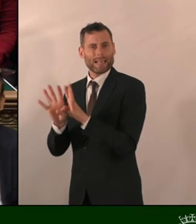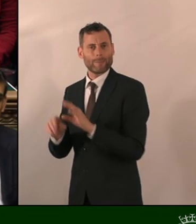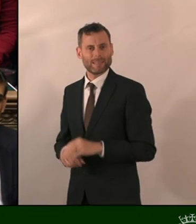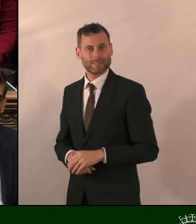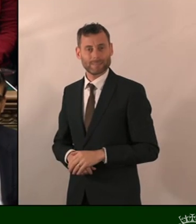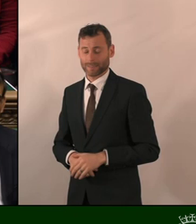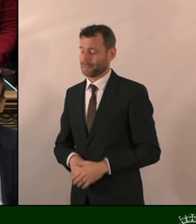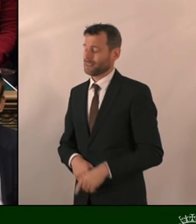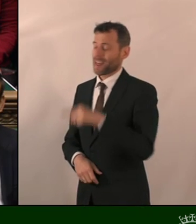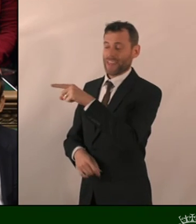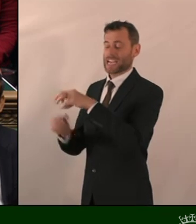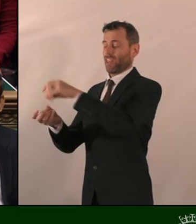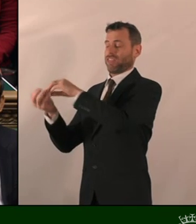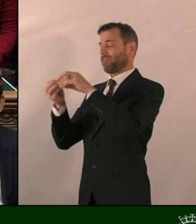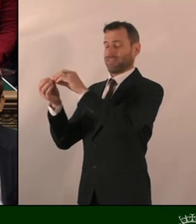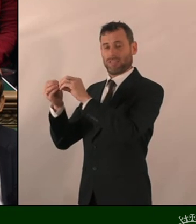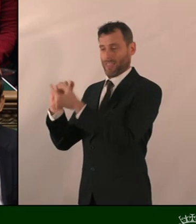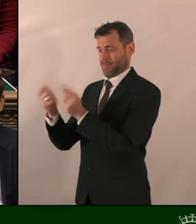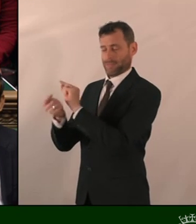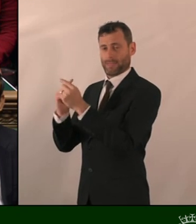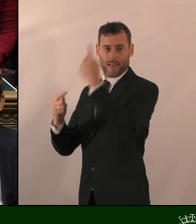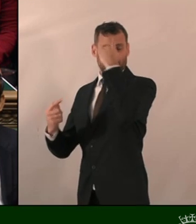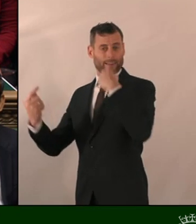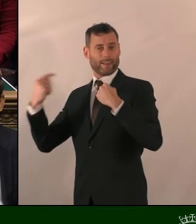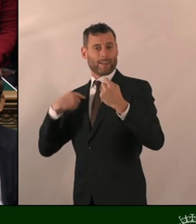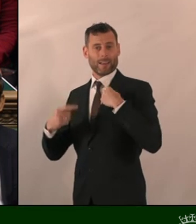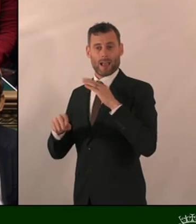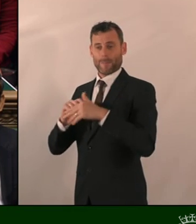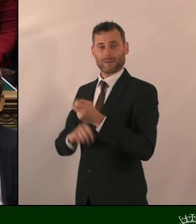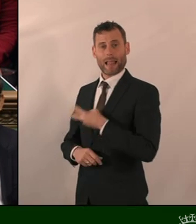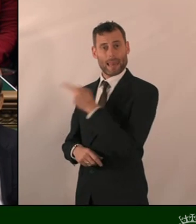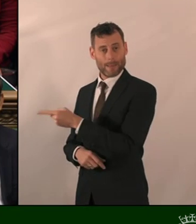They are engaging themselves in narcissistic debate about the Labour party.